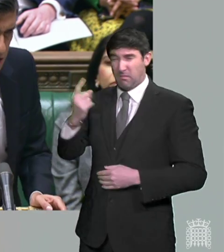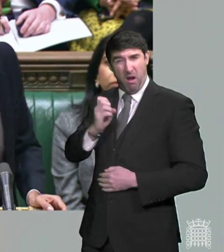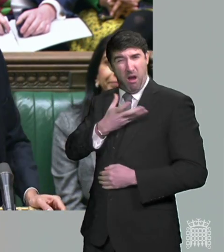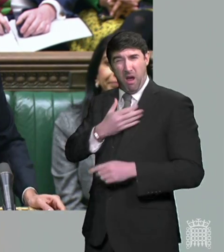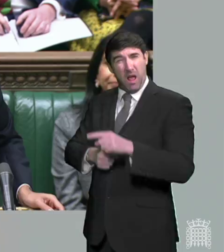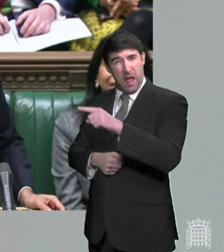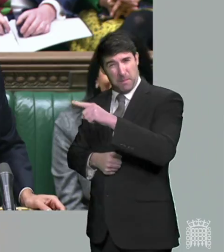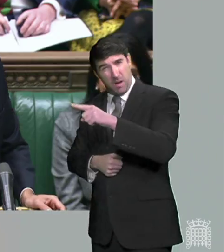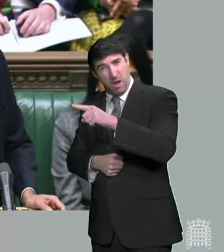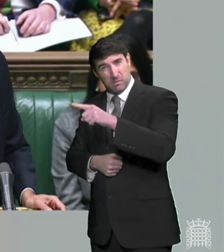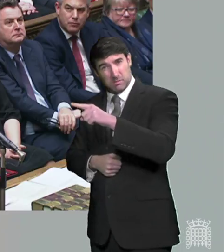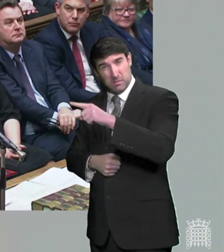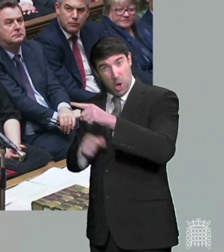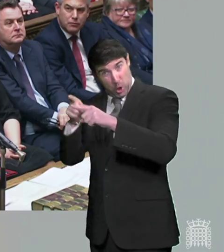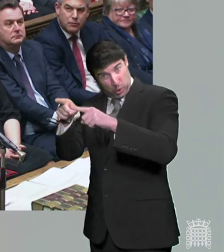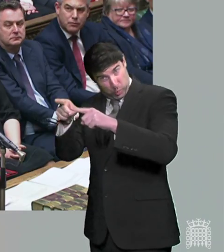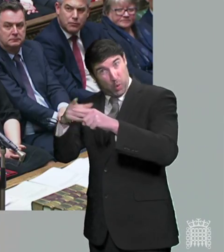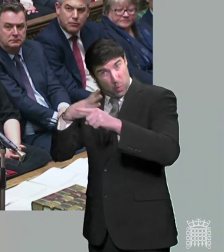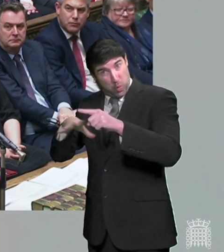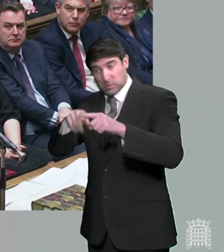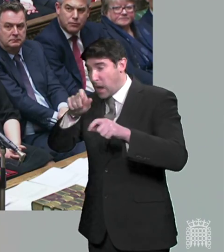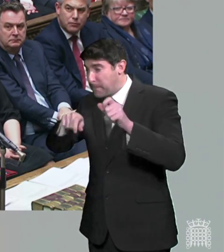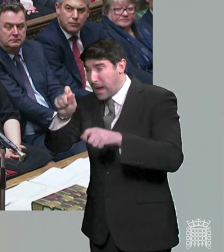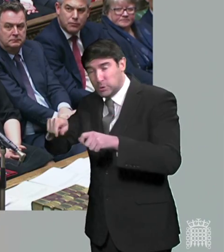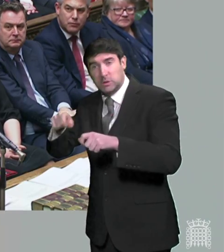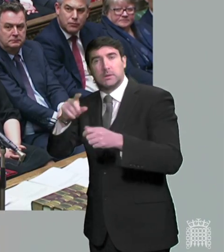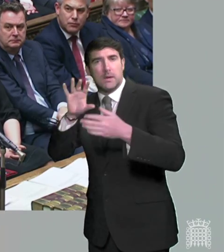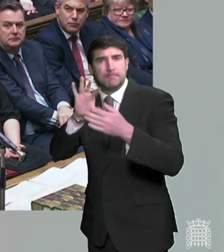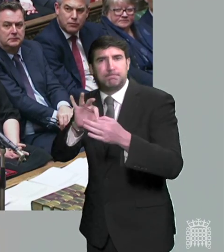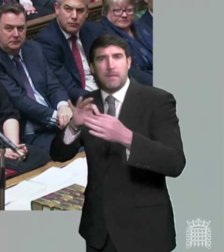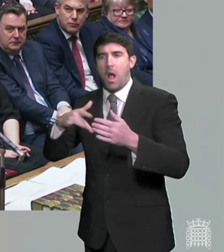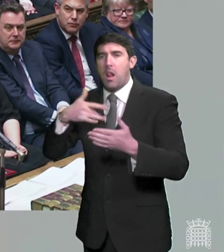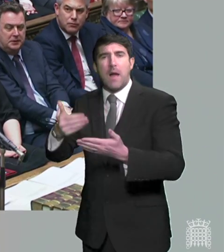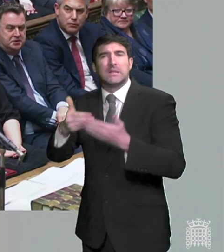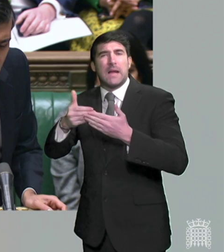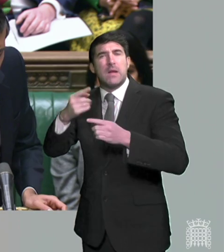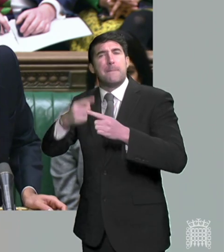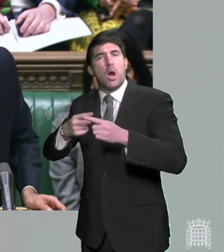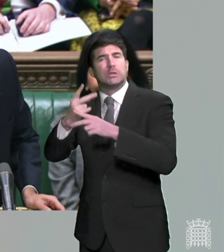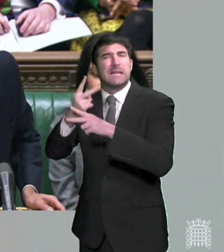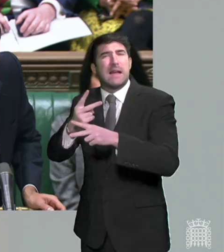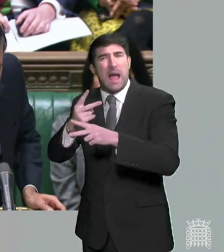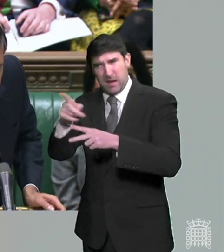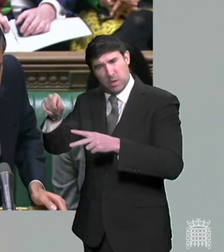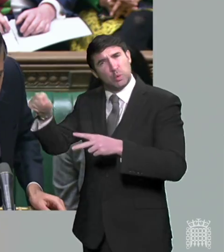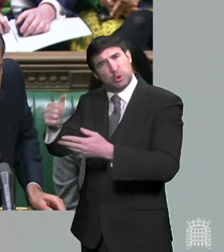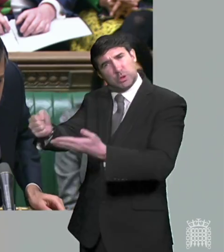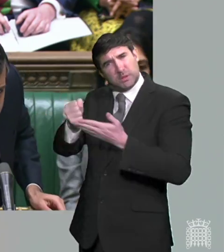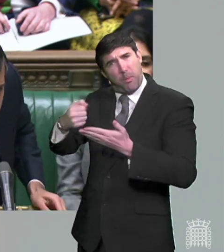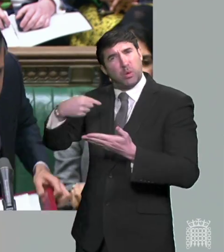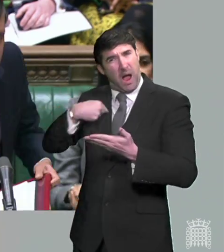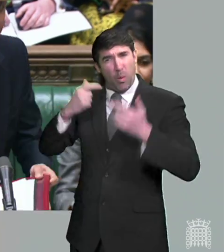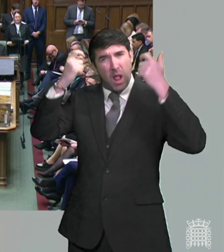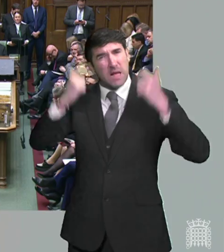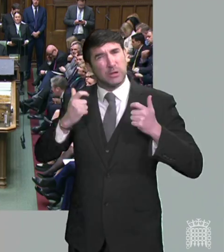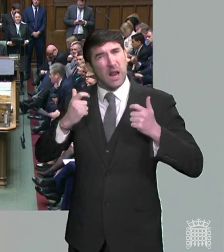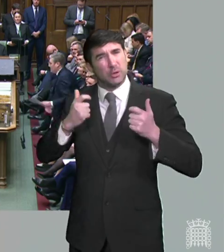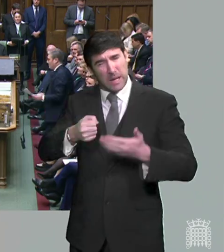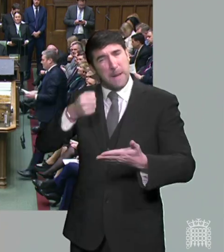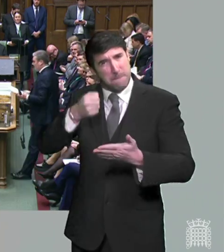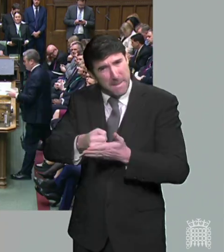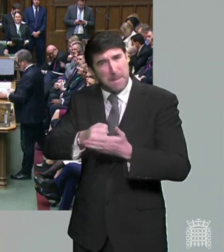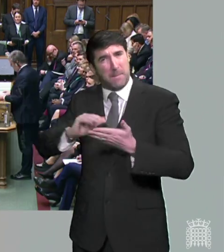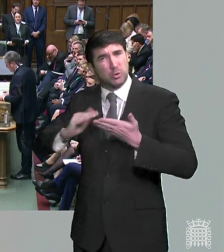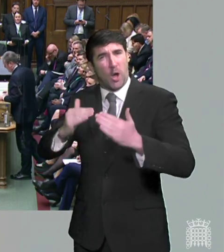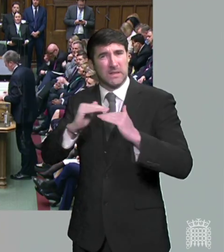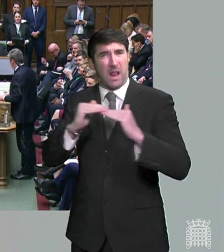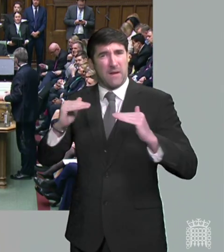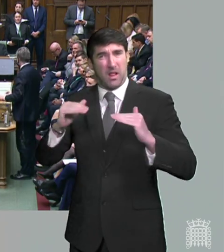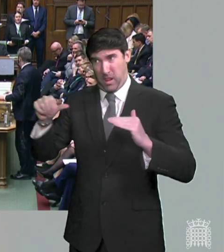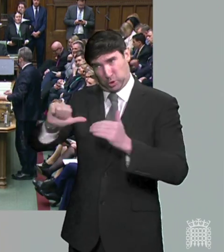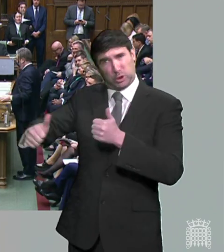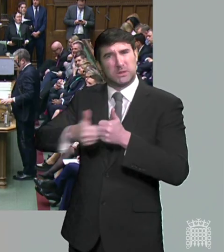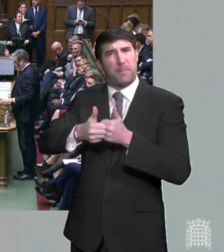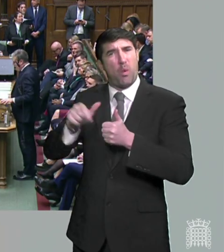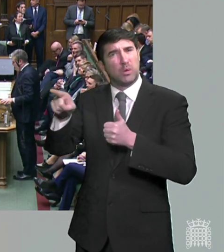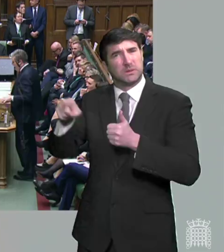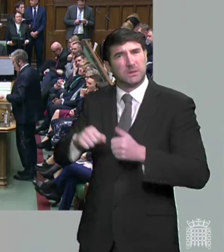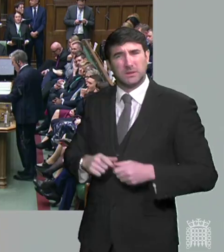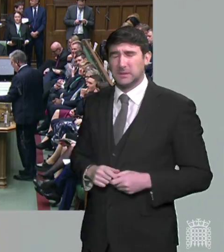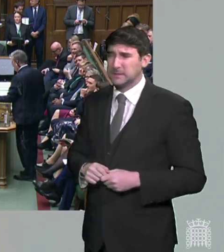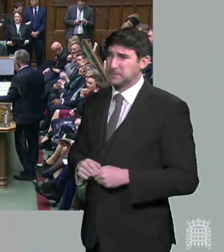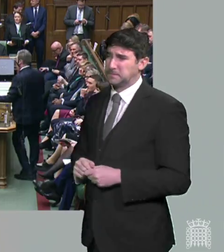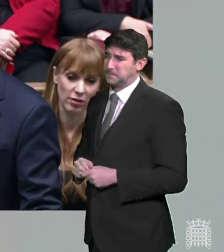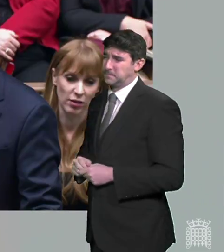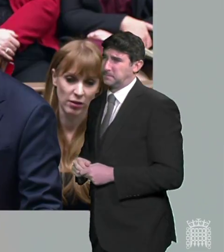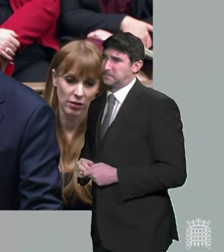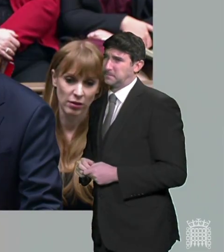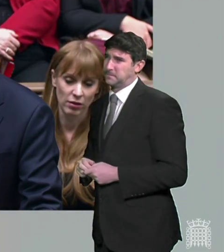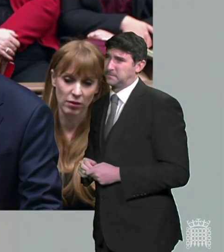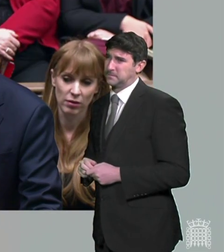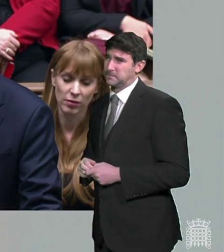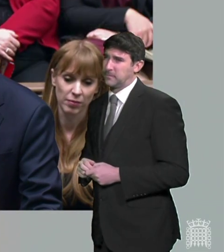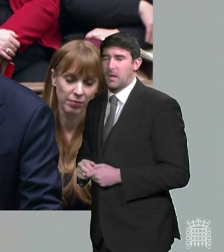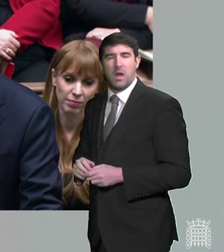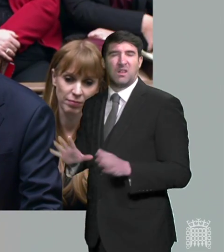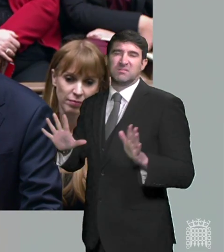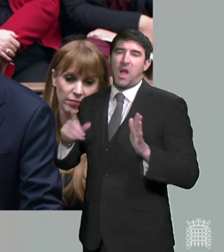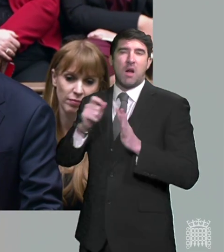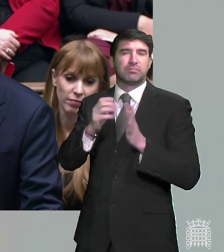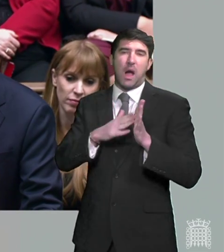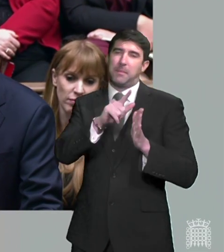If the right honourable and learned Gentleman cares about ensuring patients get access to life-saving emergency care when they need it, why will he not support our minimum safety legislation?